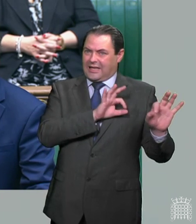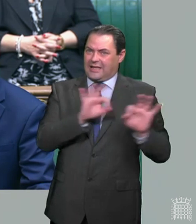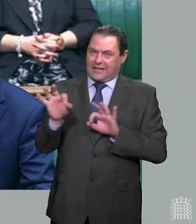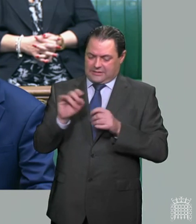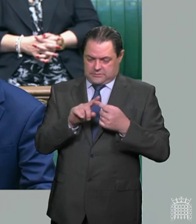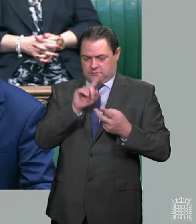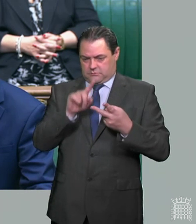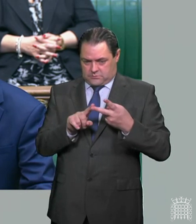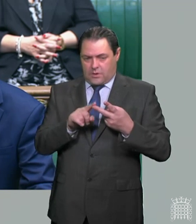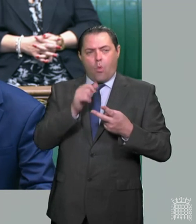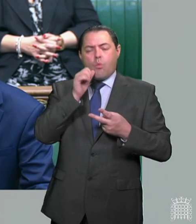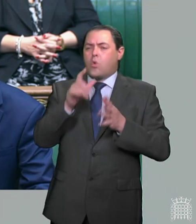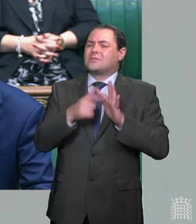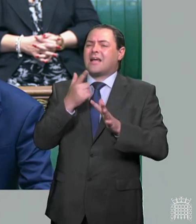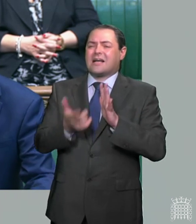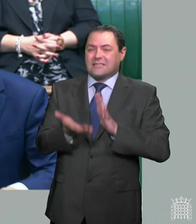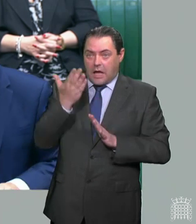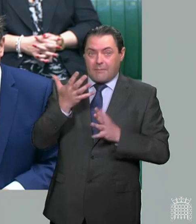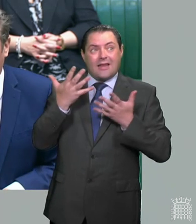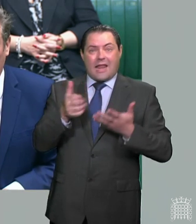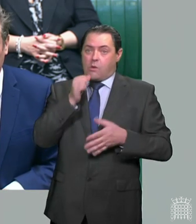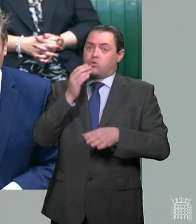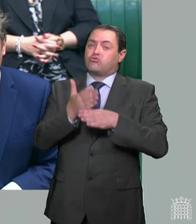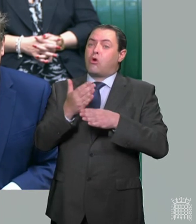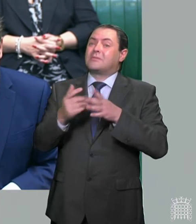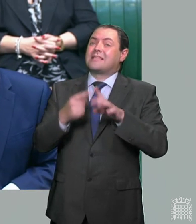He promised not to raise tax, but now he is planning a jobs tax.